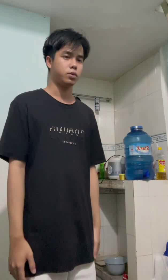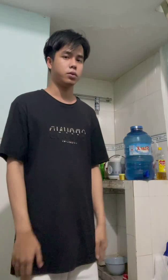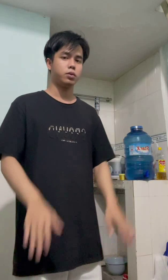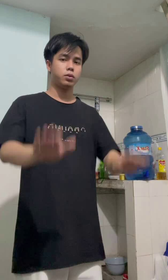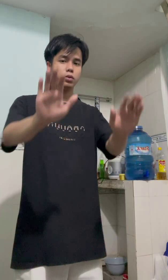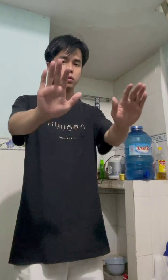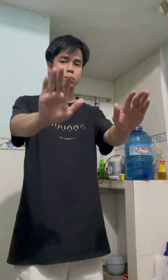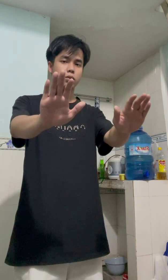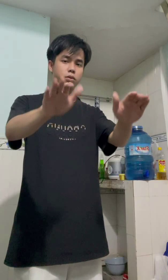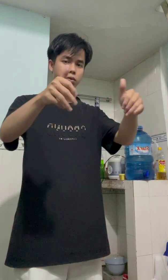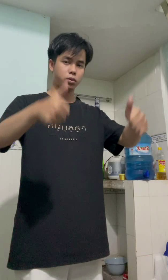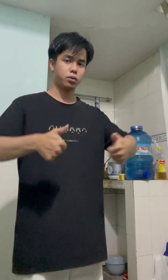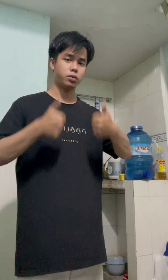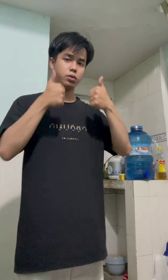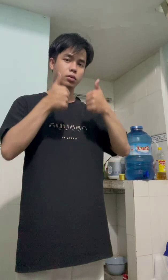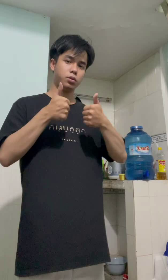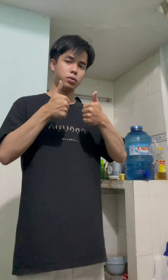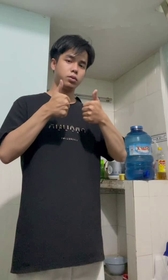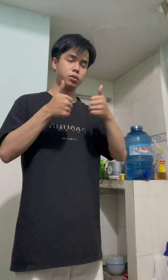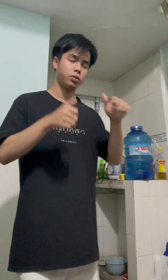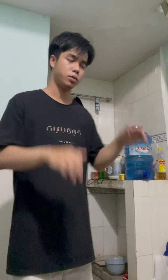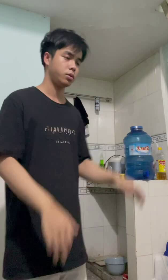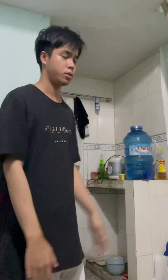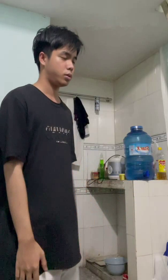tuyet voi